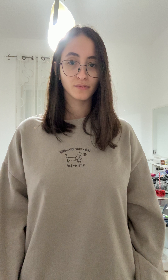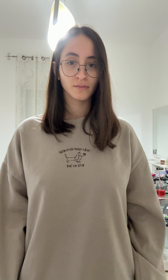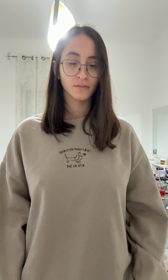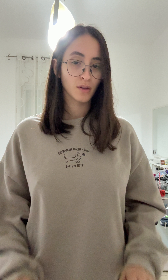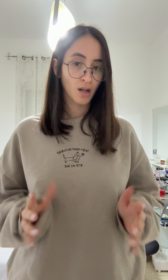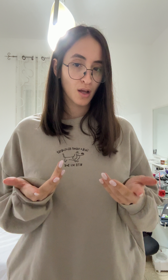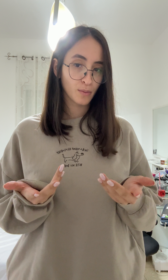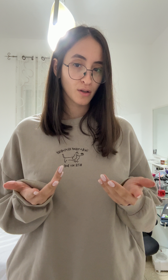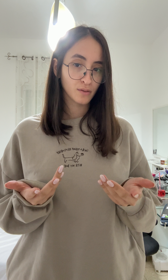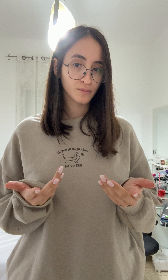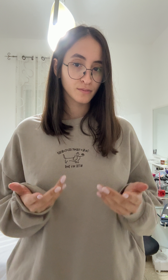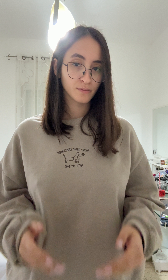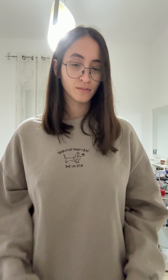למה